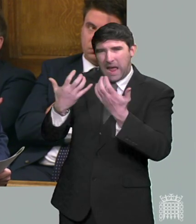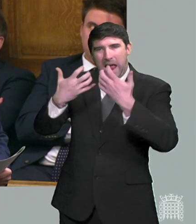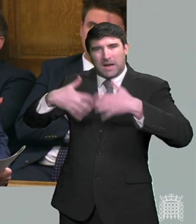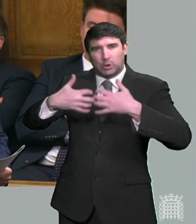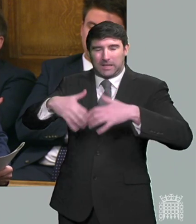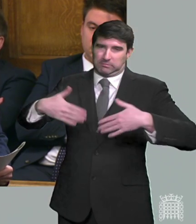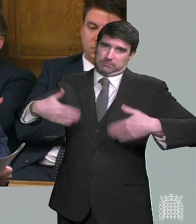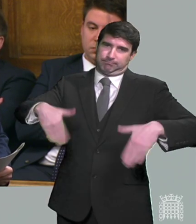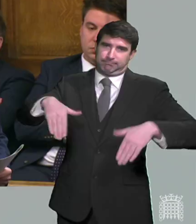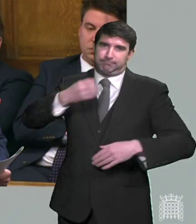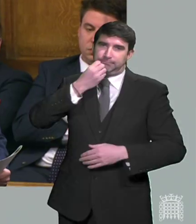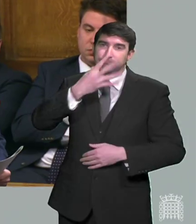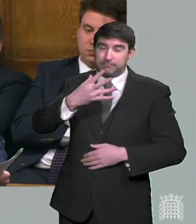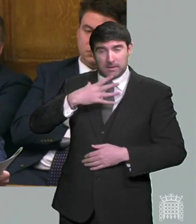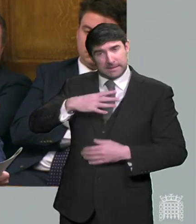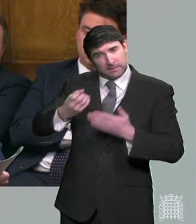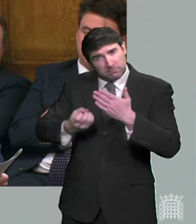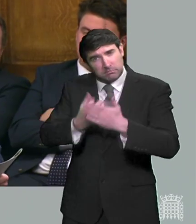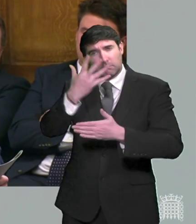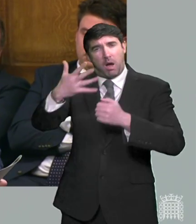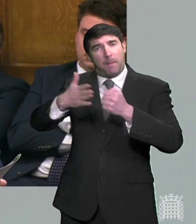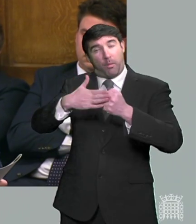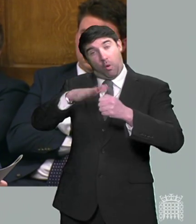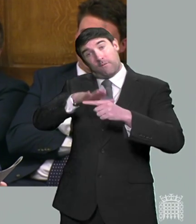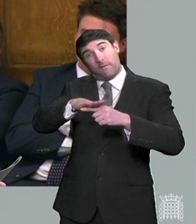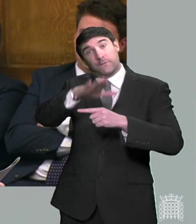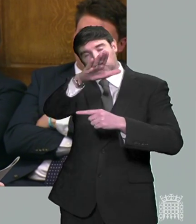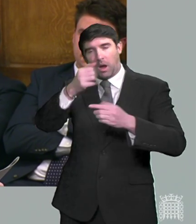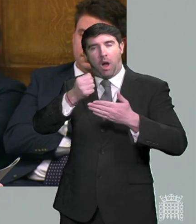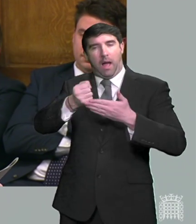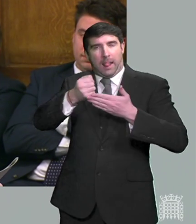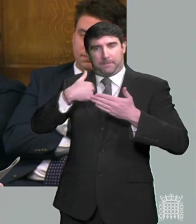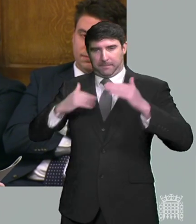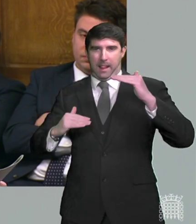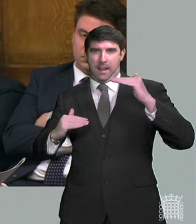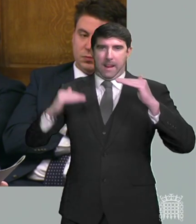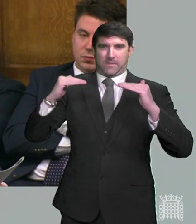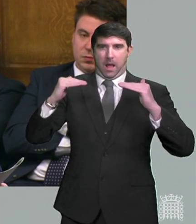Does he agree with me that growing these activities is a vital strand of our levelling-up ambitions?